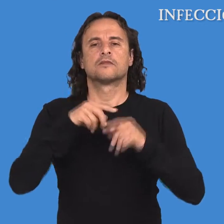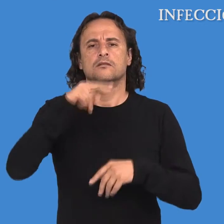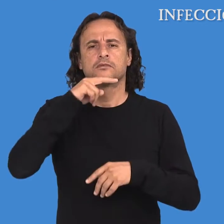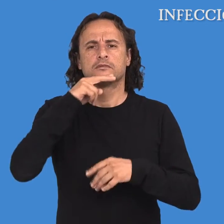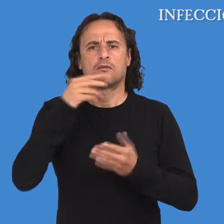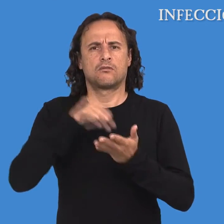pis